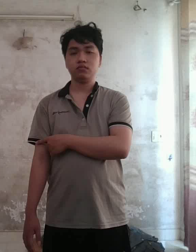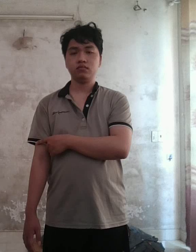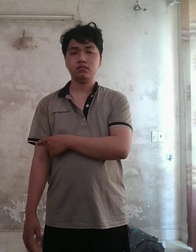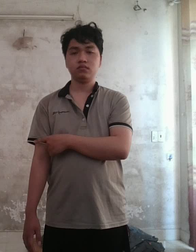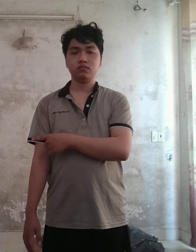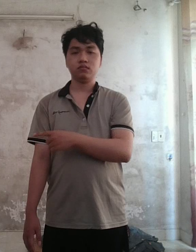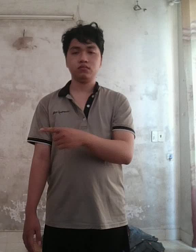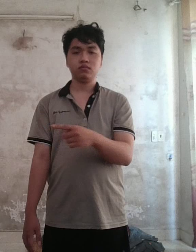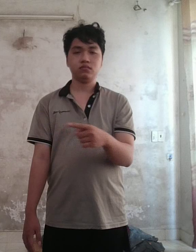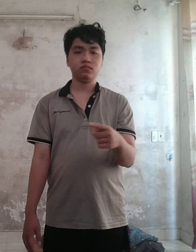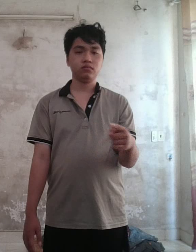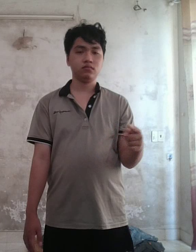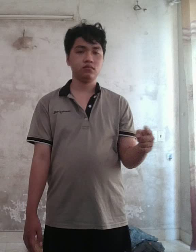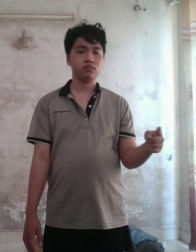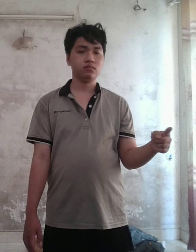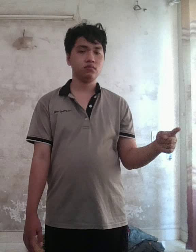cac ban